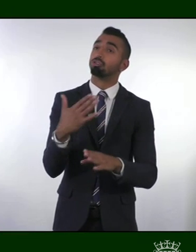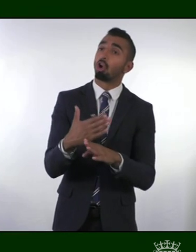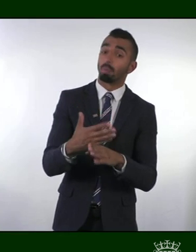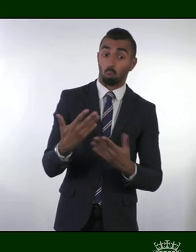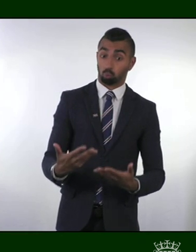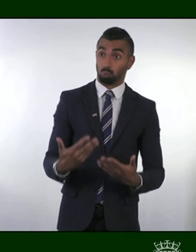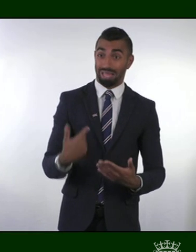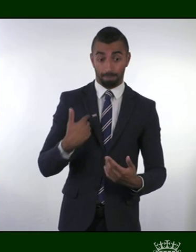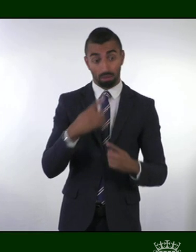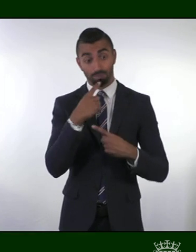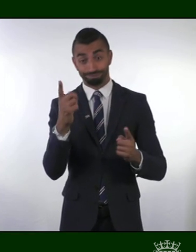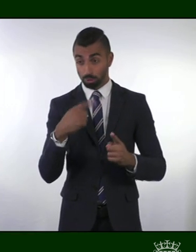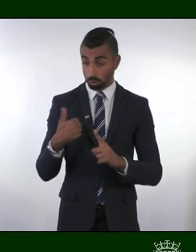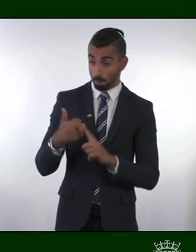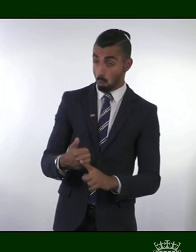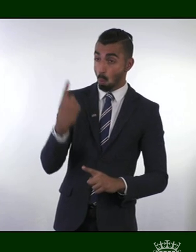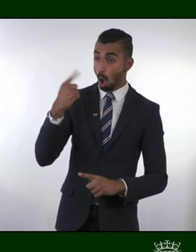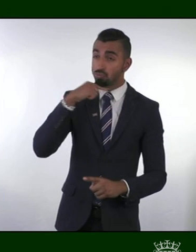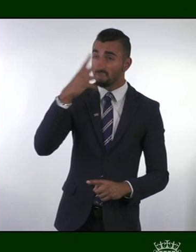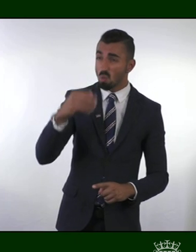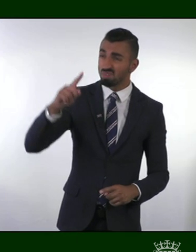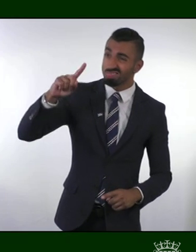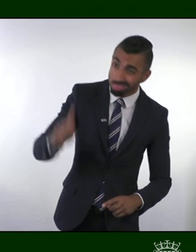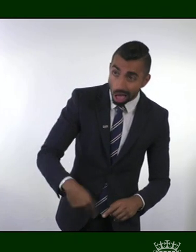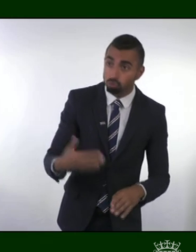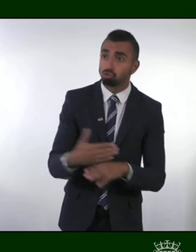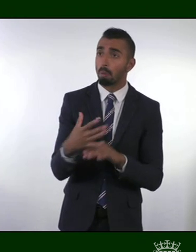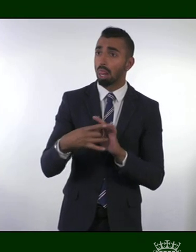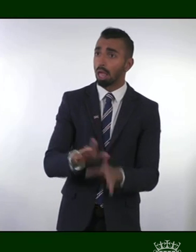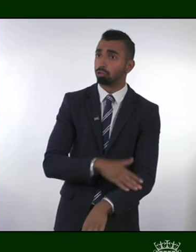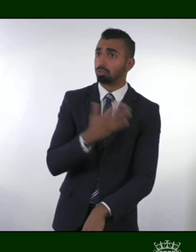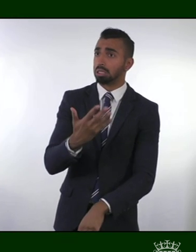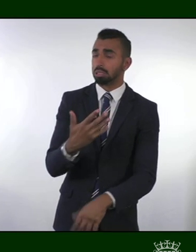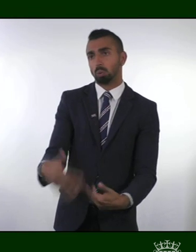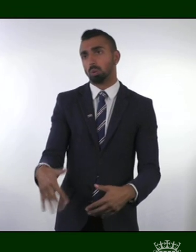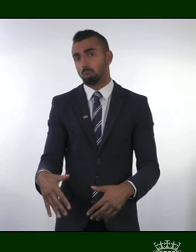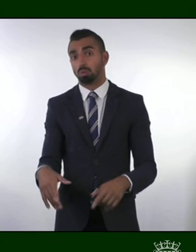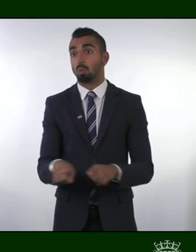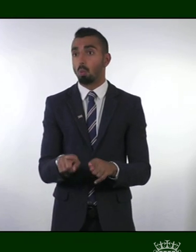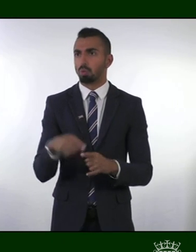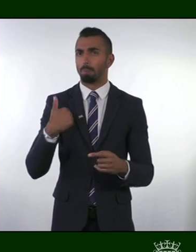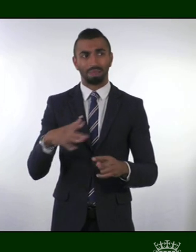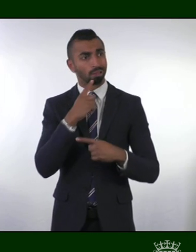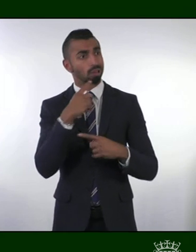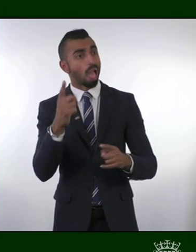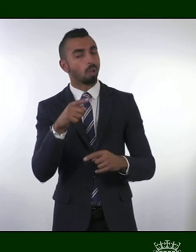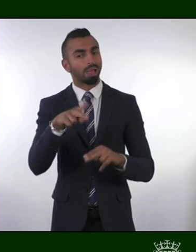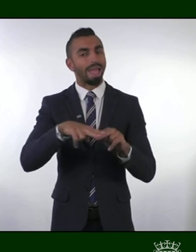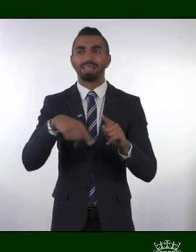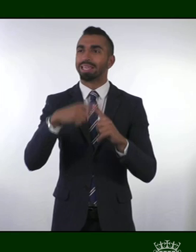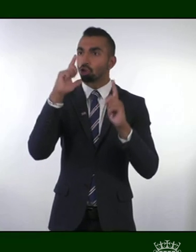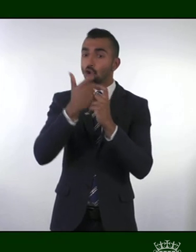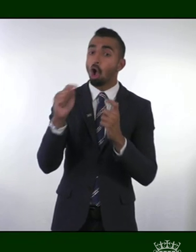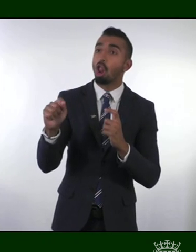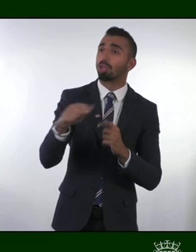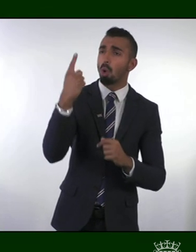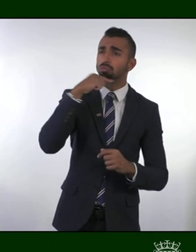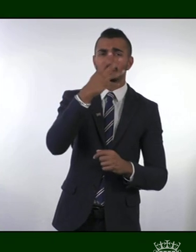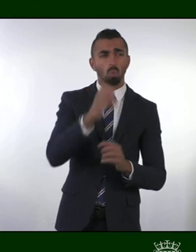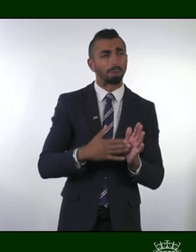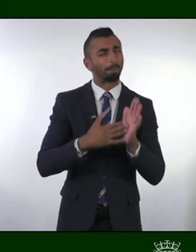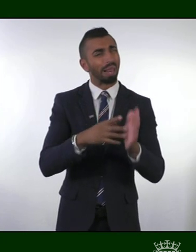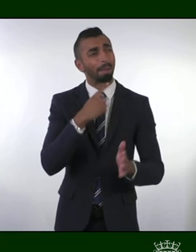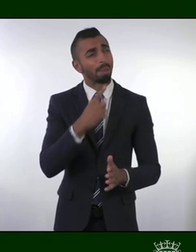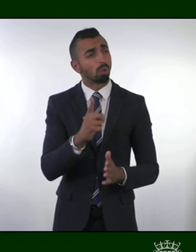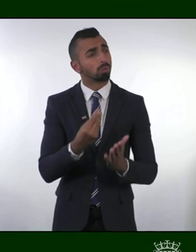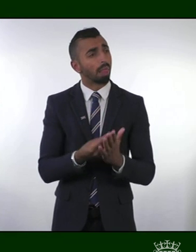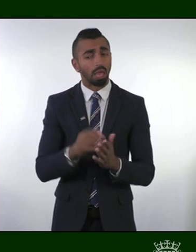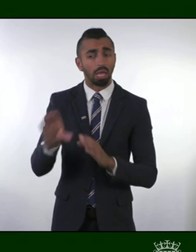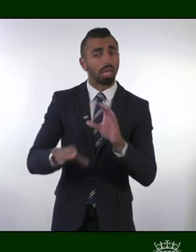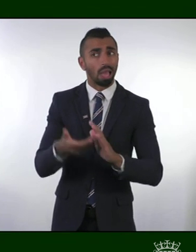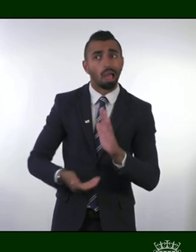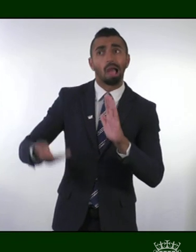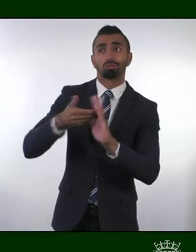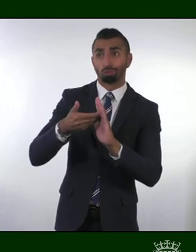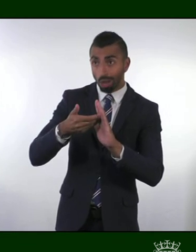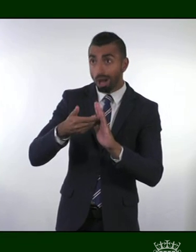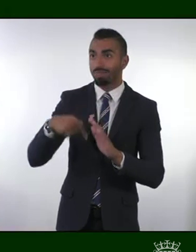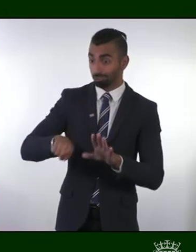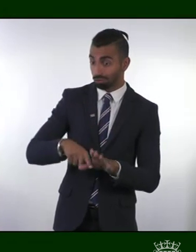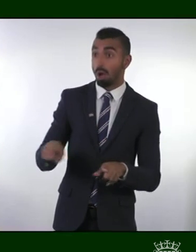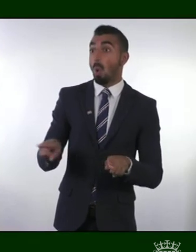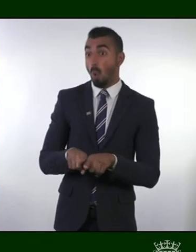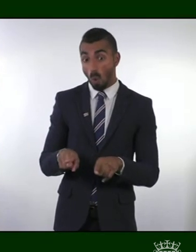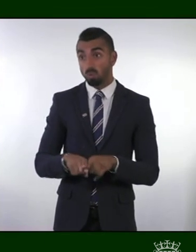I agree with the honourable Gentleman about the importance of training, which is why in the Budget we announced £400 million extra, I believe, for further education colleges’ funding this year and an ambitious plan to upgrade the entire FE estate over the coming years.